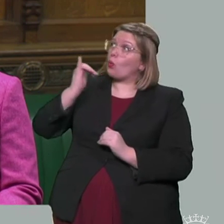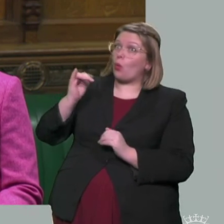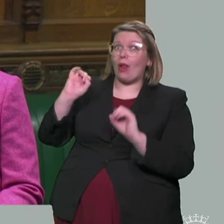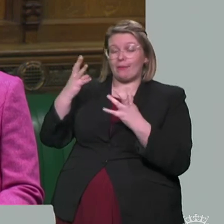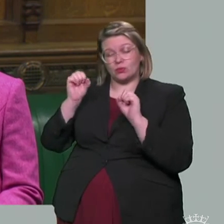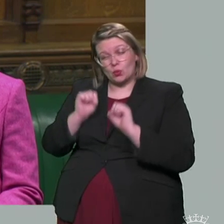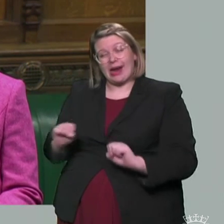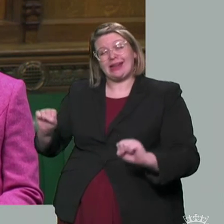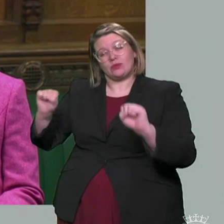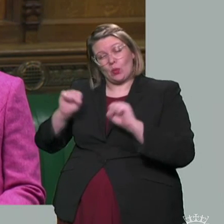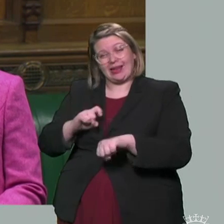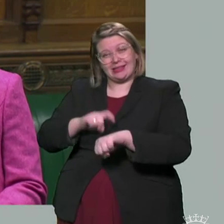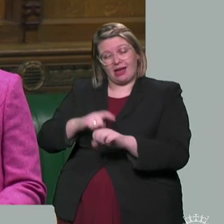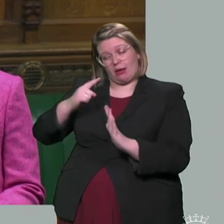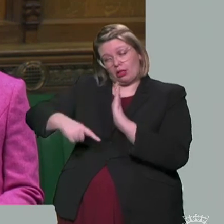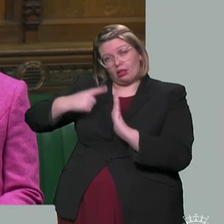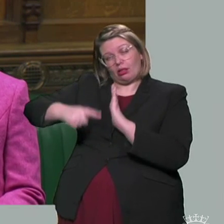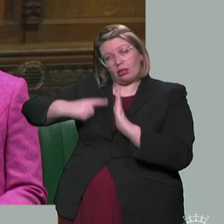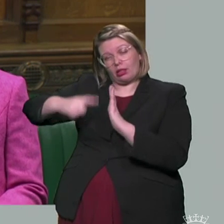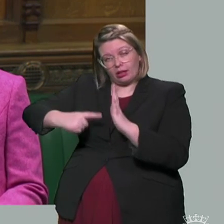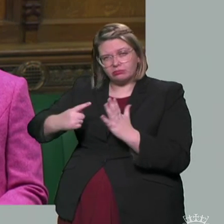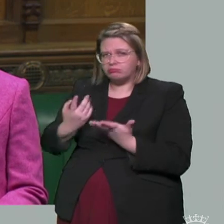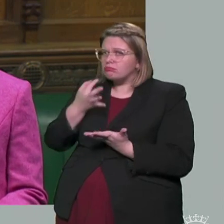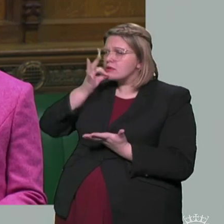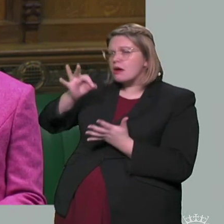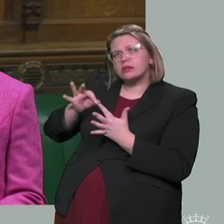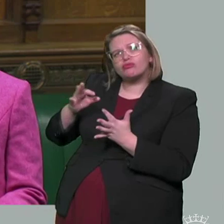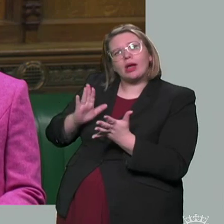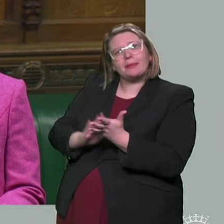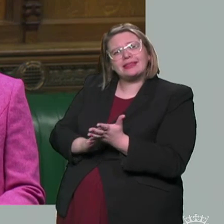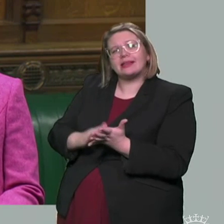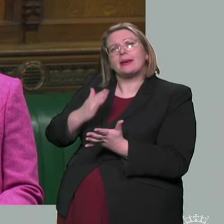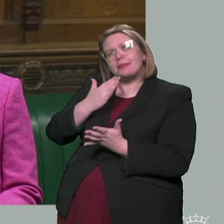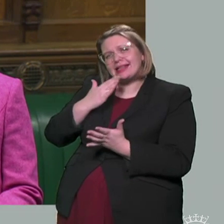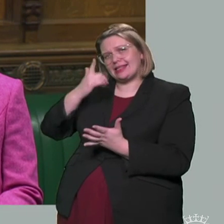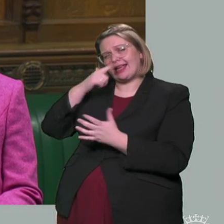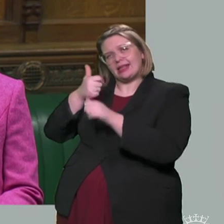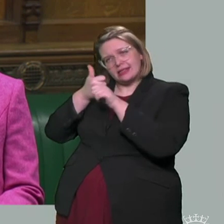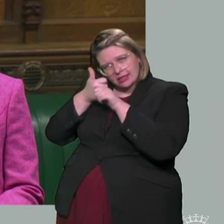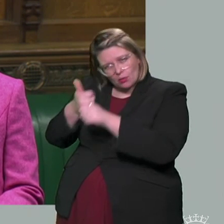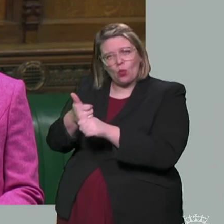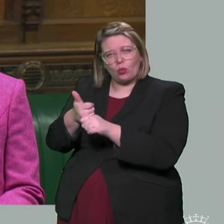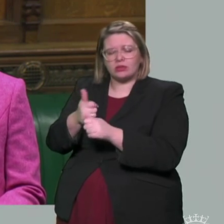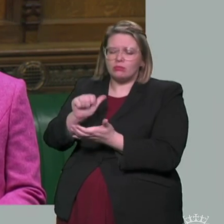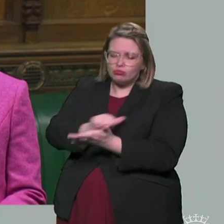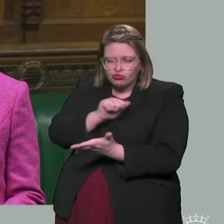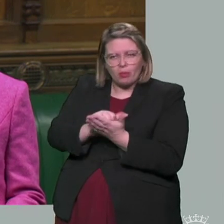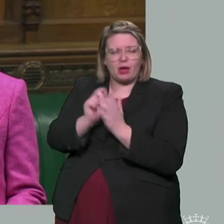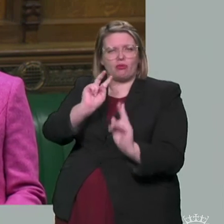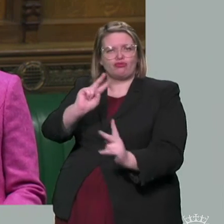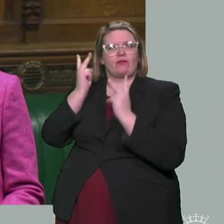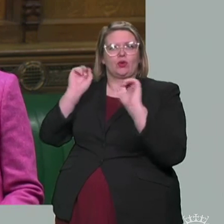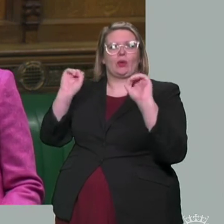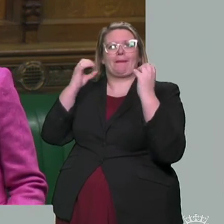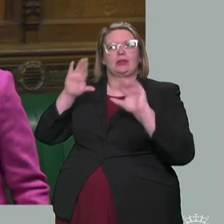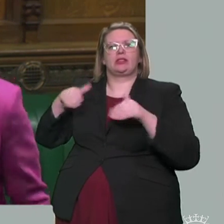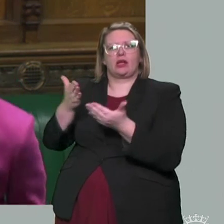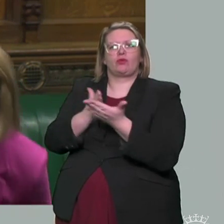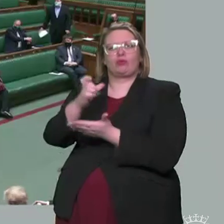With the crisis in emergency care escalating, will the Prime Minister commit today before this House to supporting my call for a full and proper review of ambulance services by the Care Quality Commission?